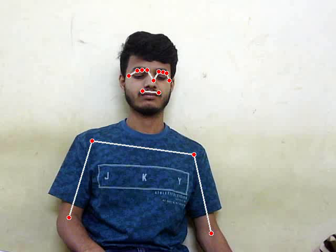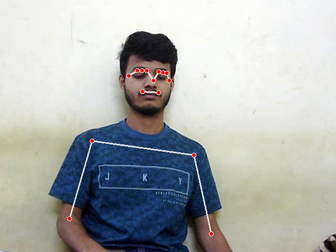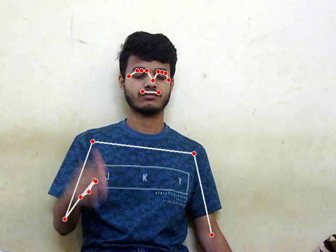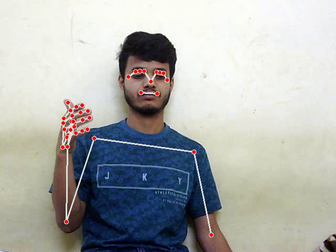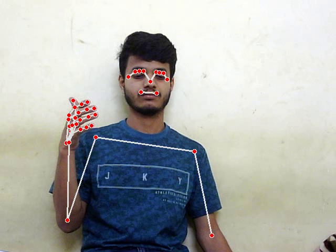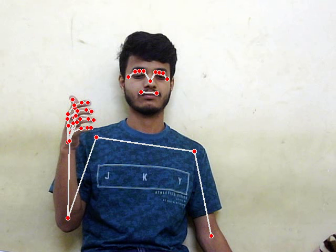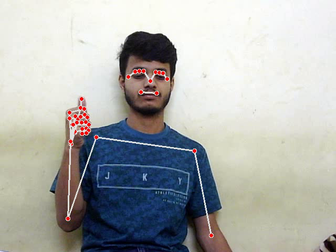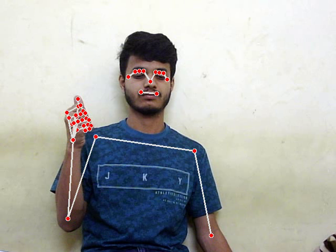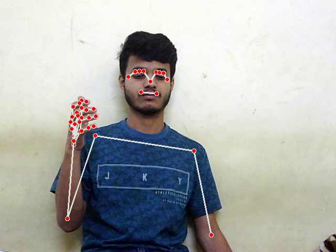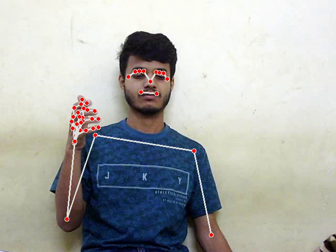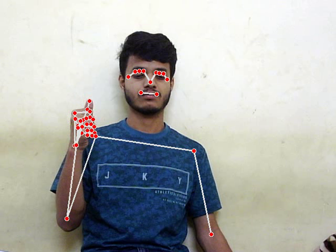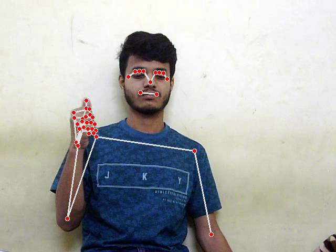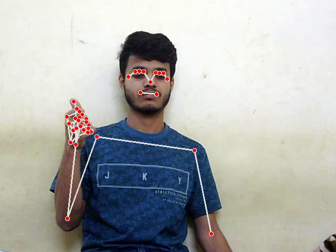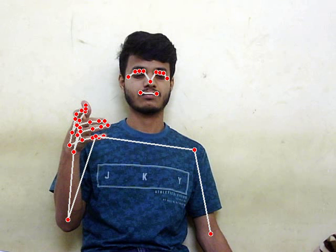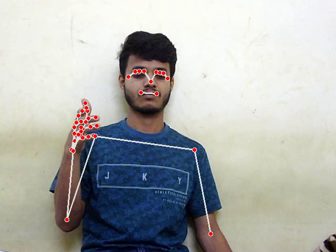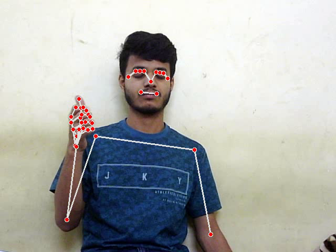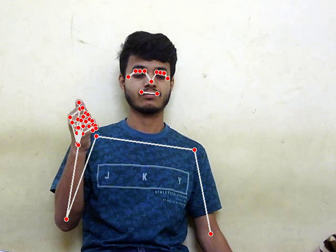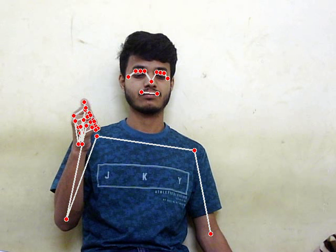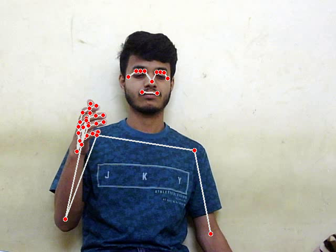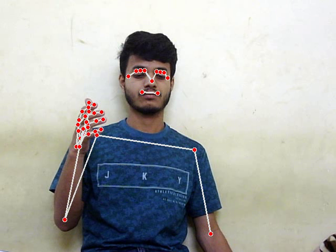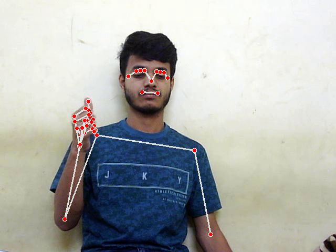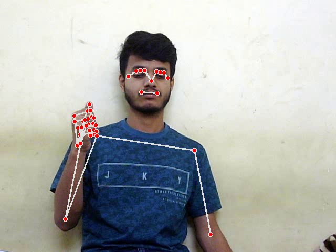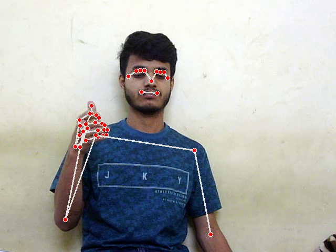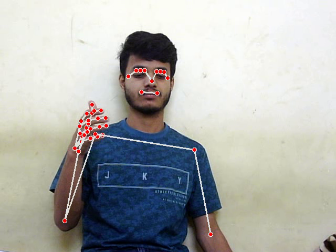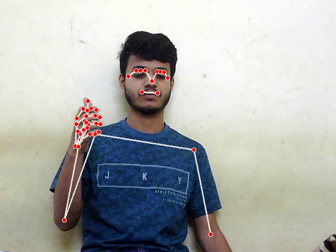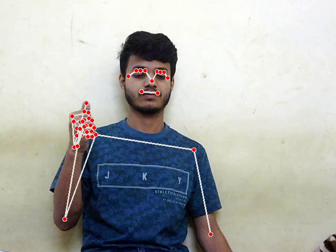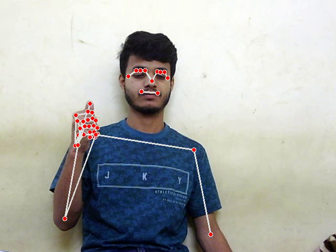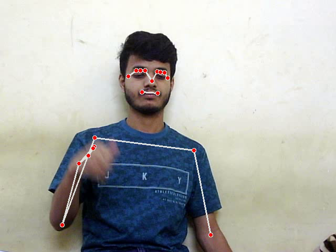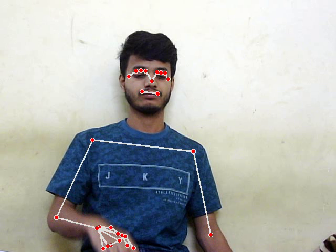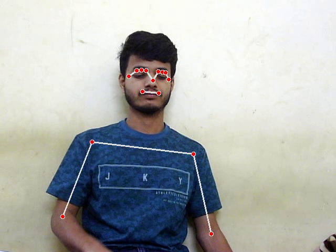milk